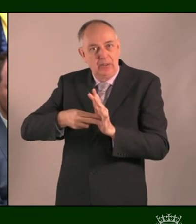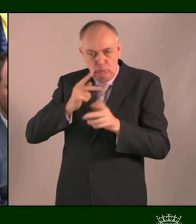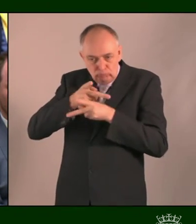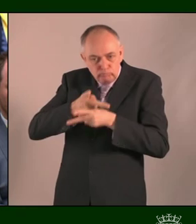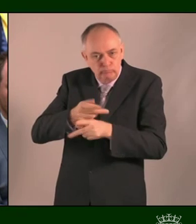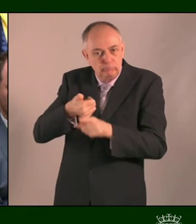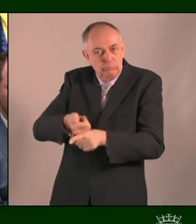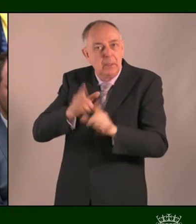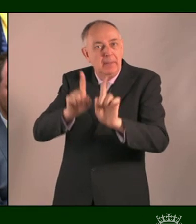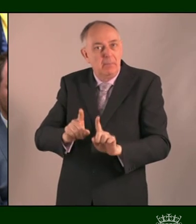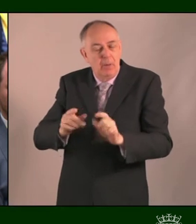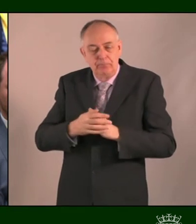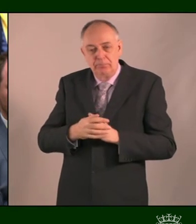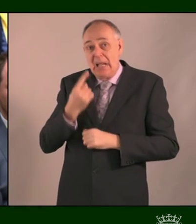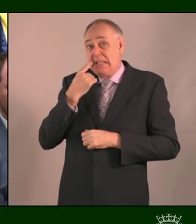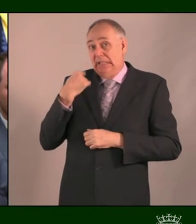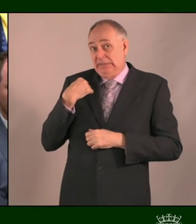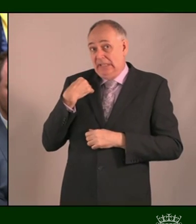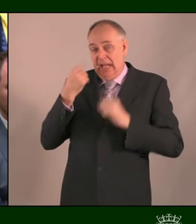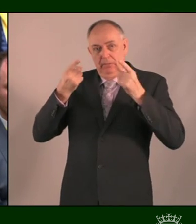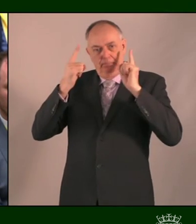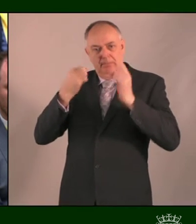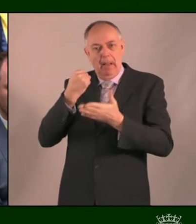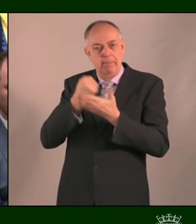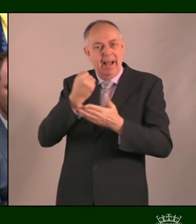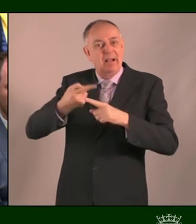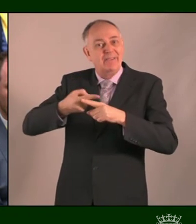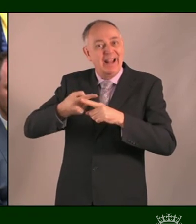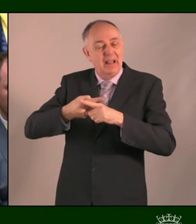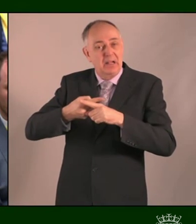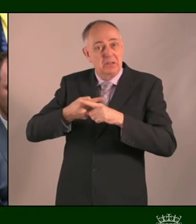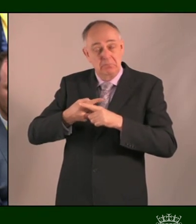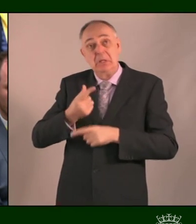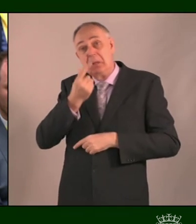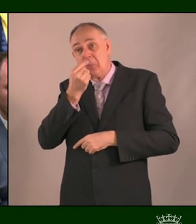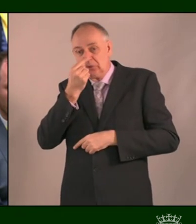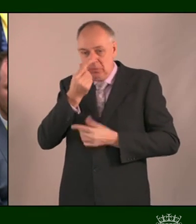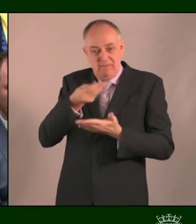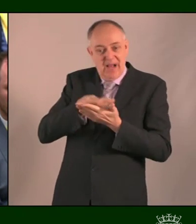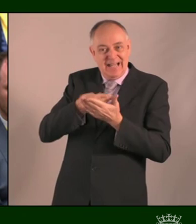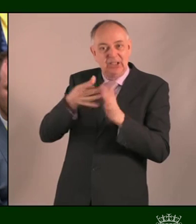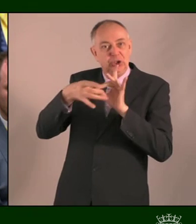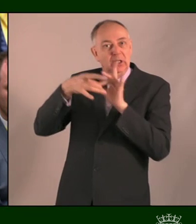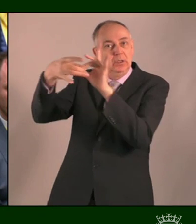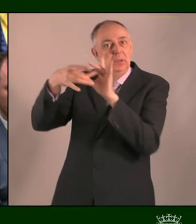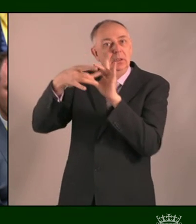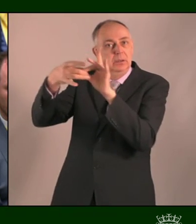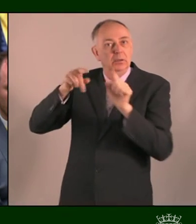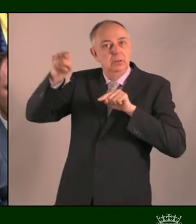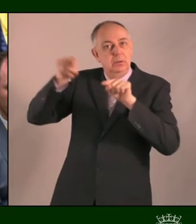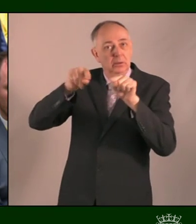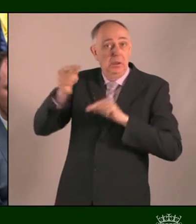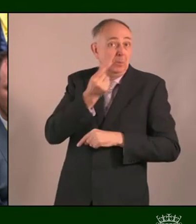Yesterday, the Governor of the Bank of England suggested that a financial bridge may be available to assist markets through any volatility.